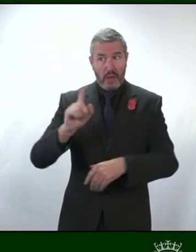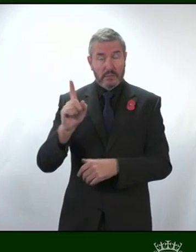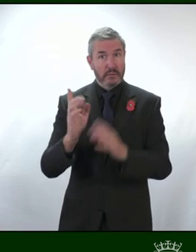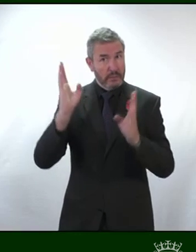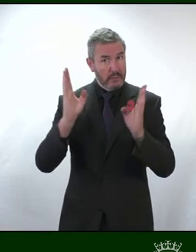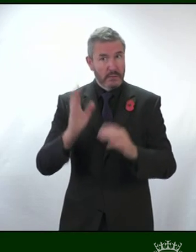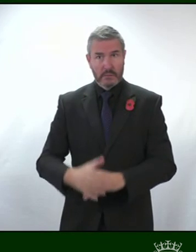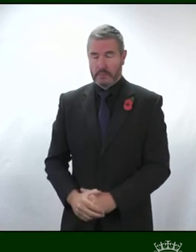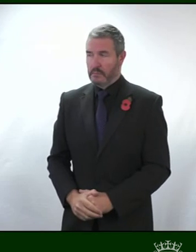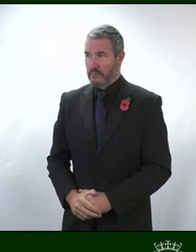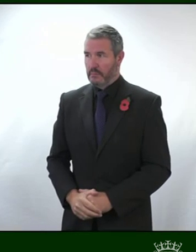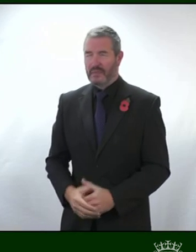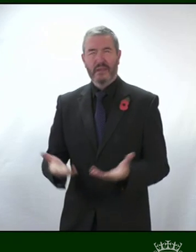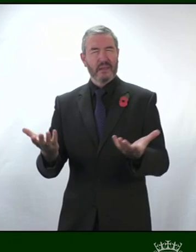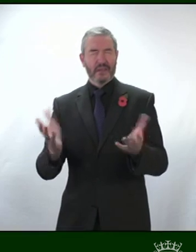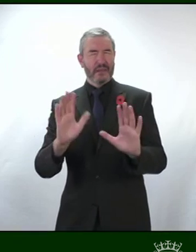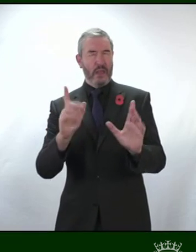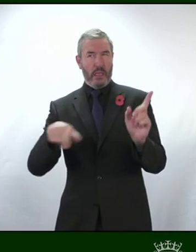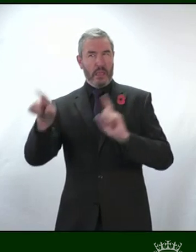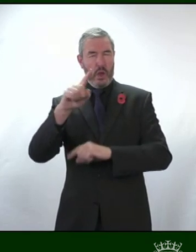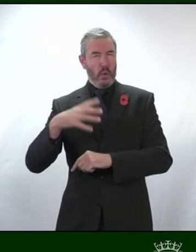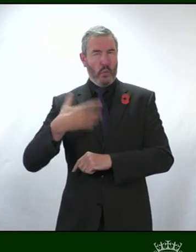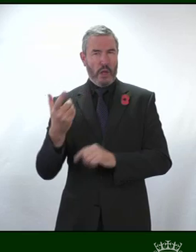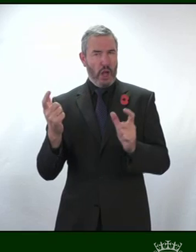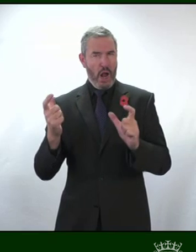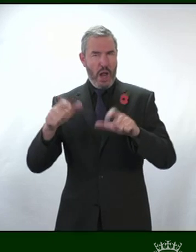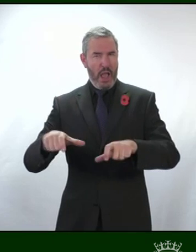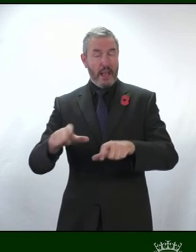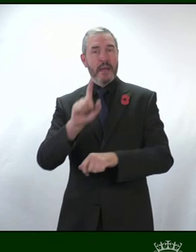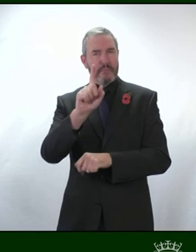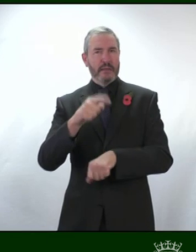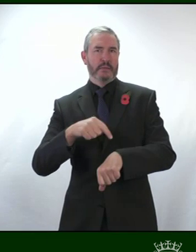I am sure that nobody wants a lockdown, but it is a question of timing.